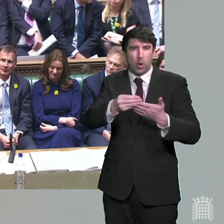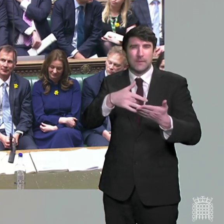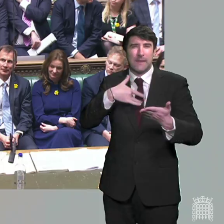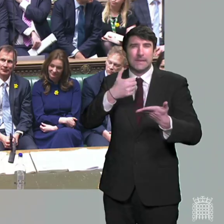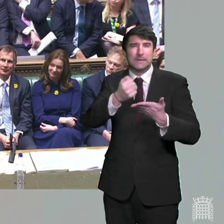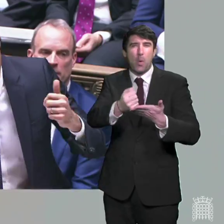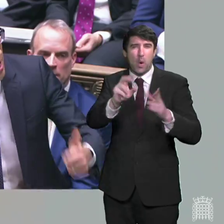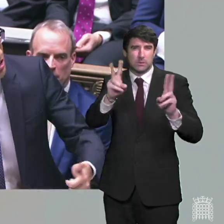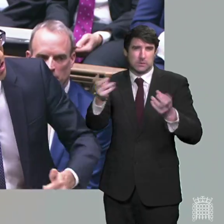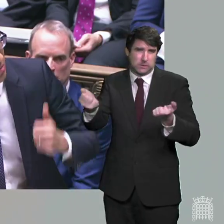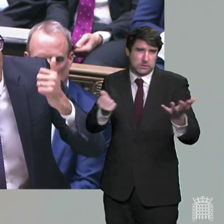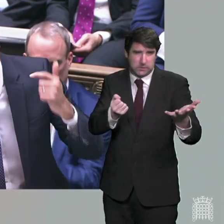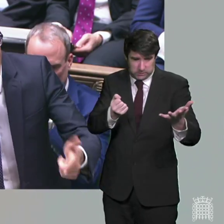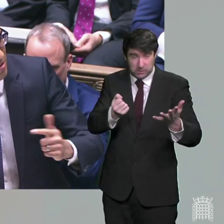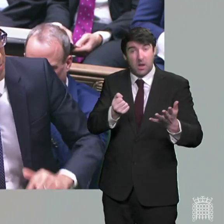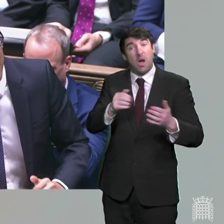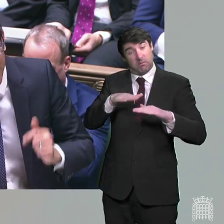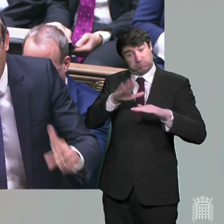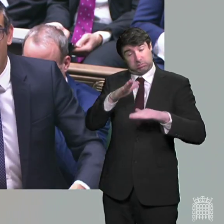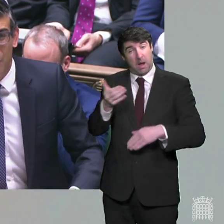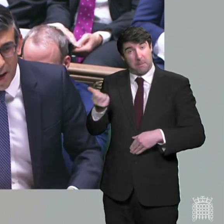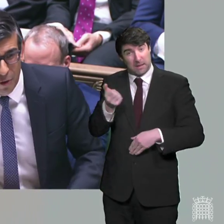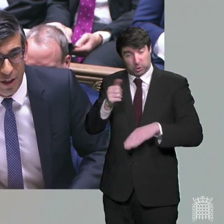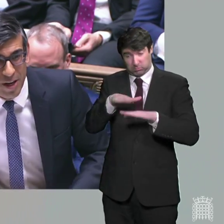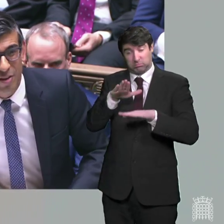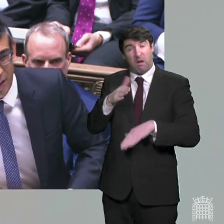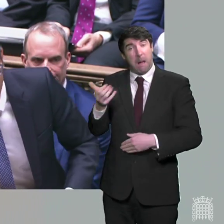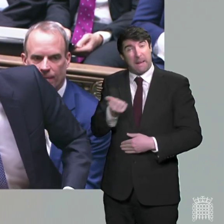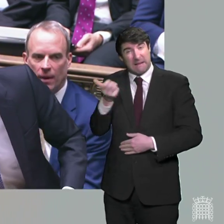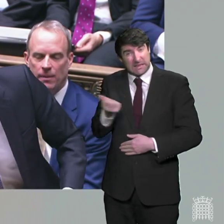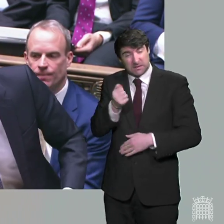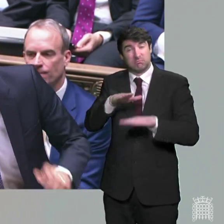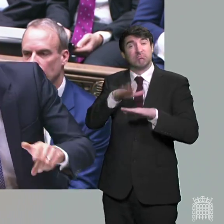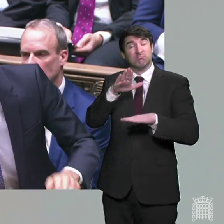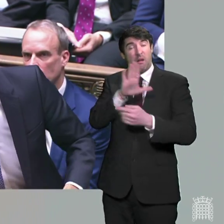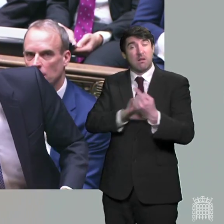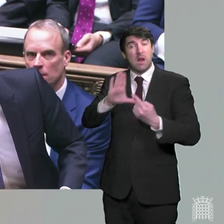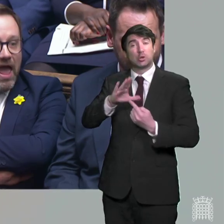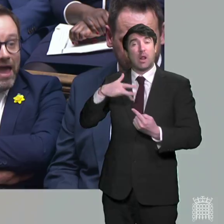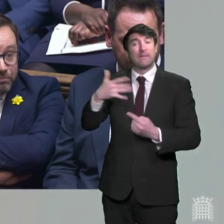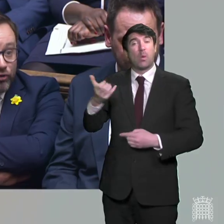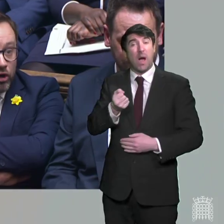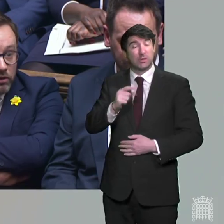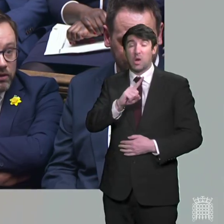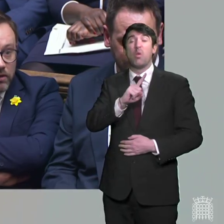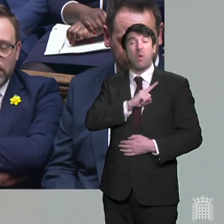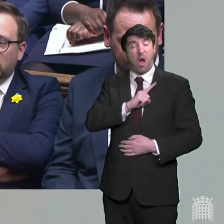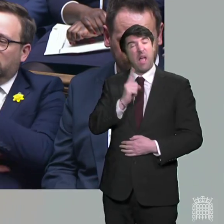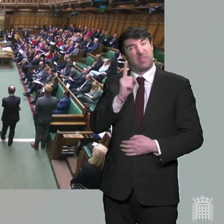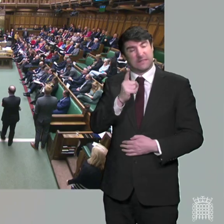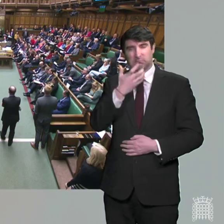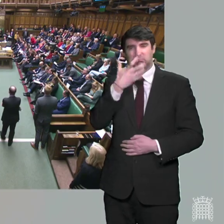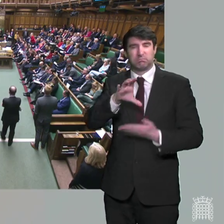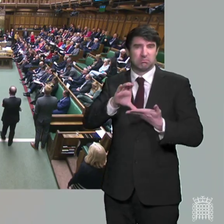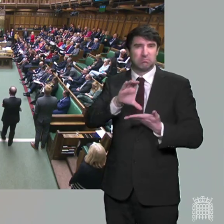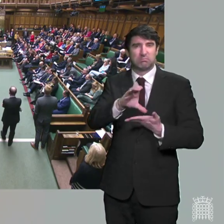There is also a record increase in pensions, a record increase in benefits and a record increase in the national living wage, because that is what Conservative Governments do.